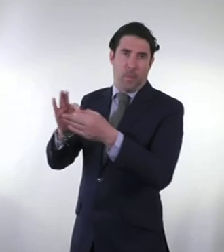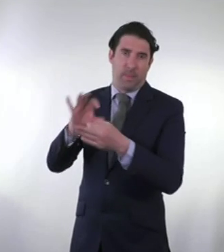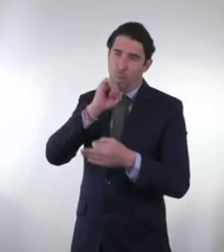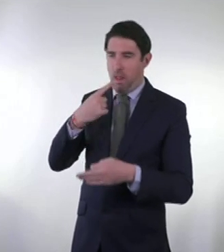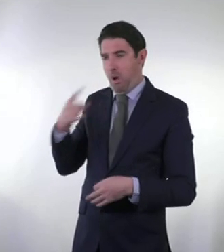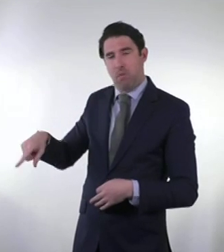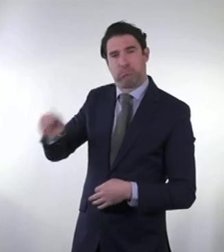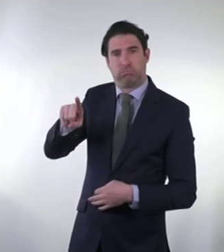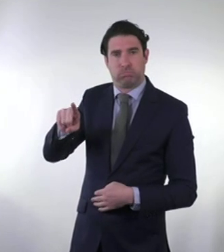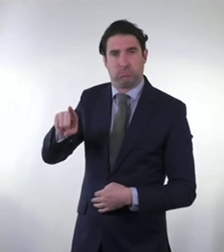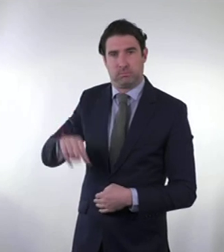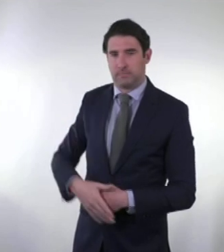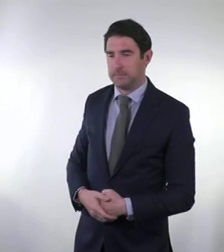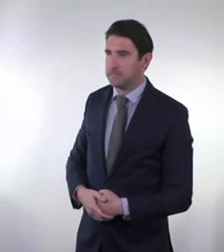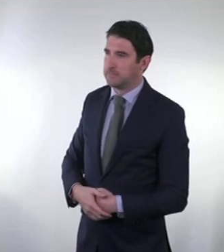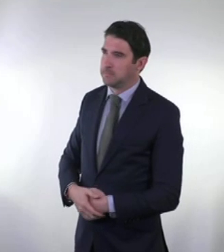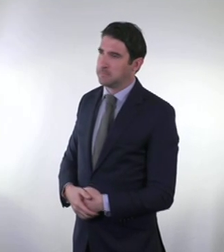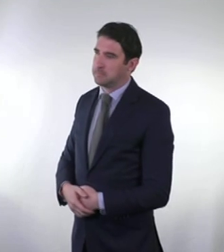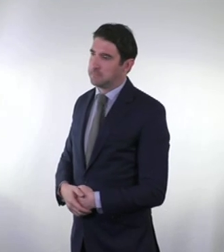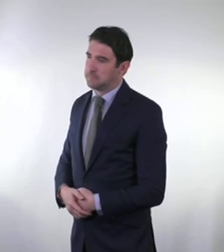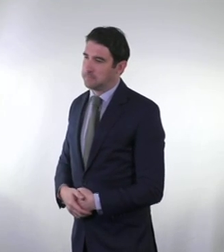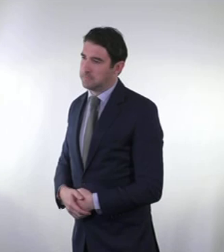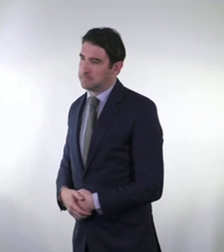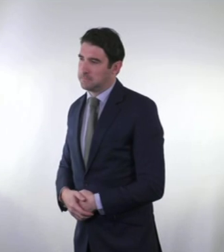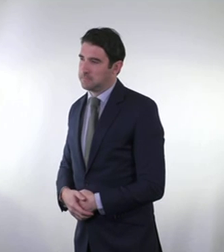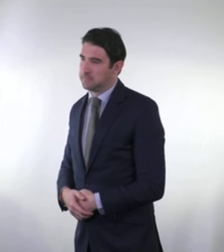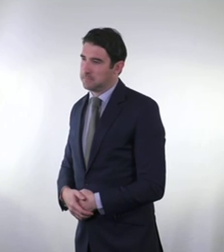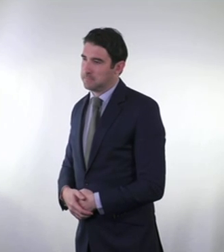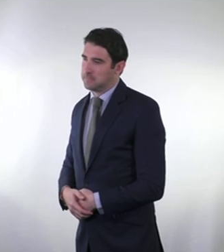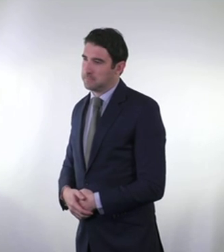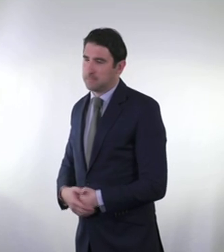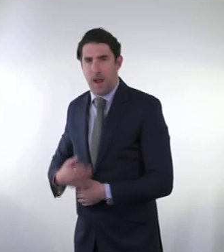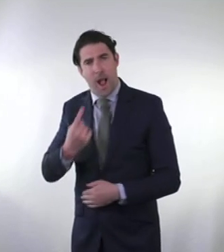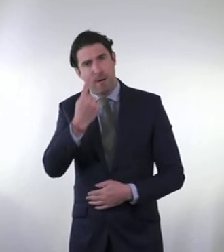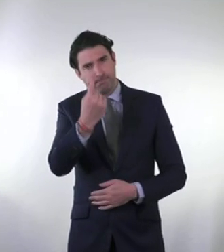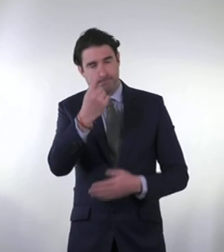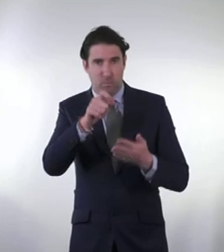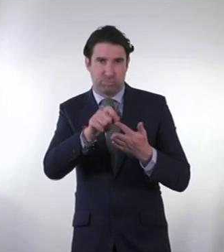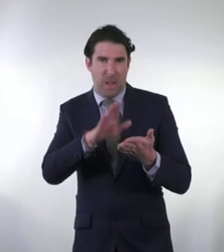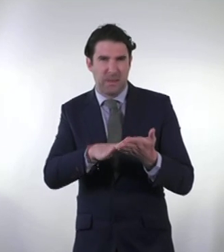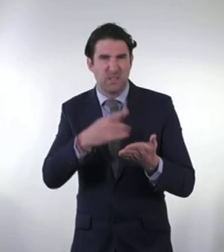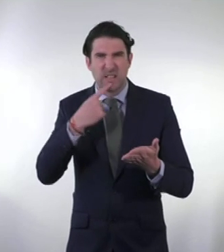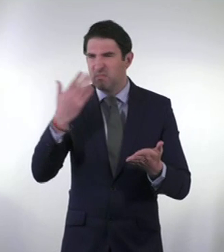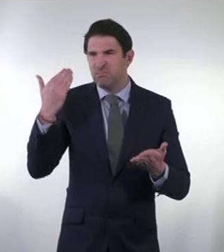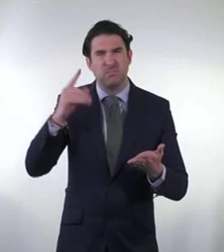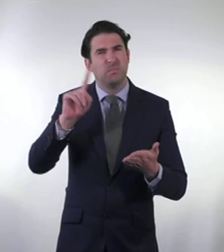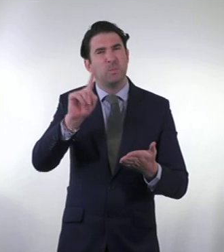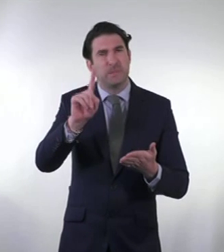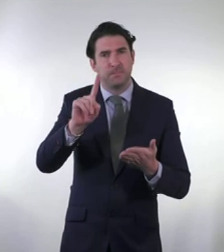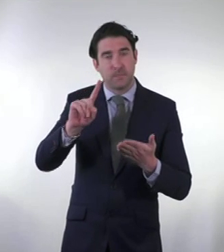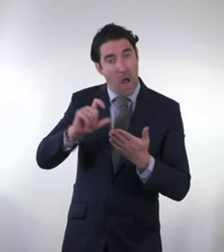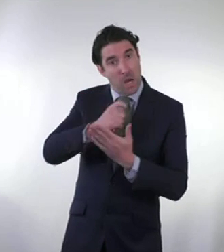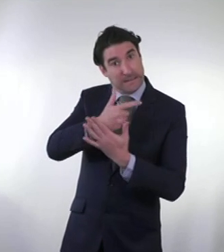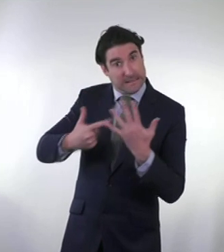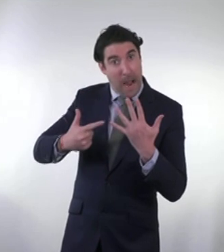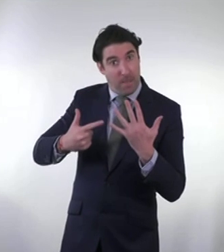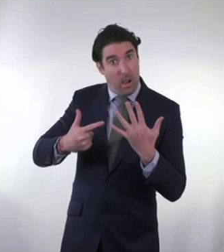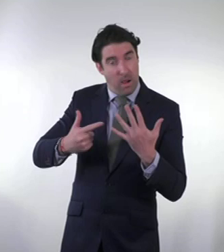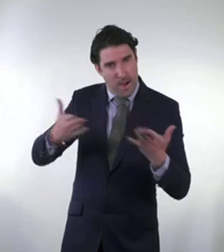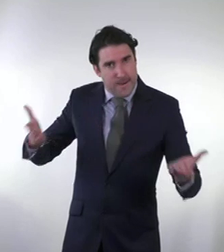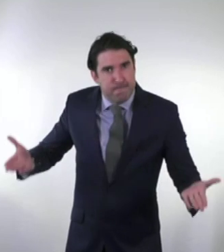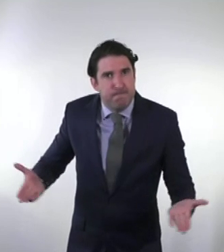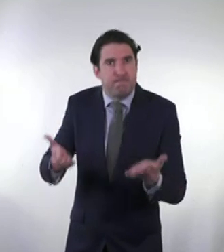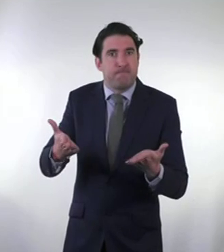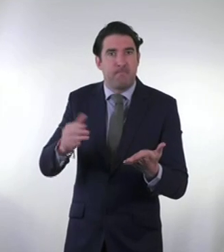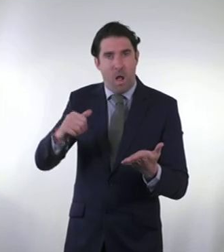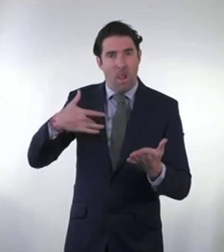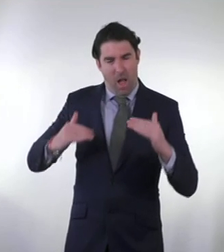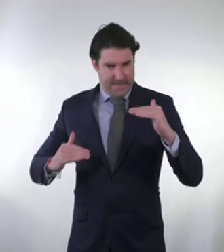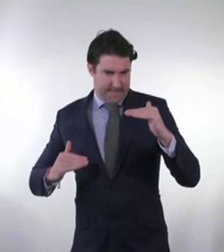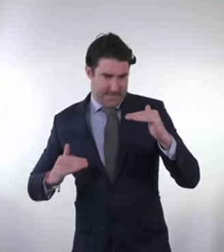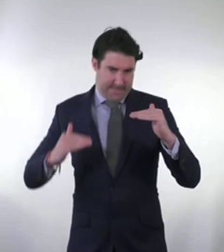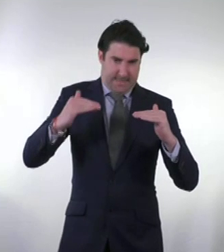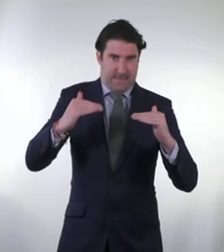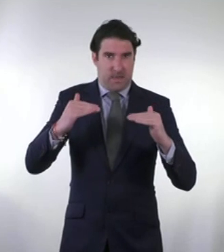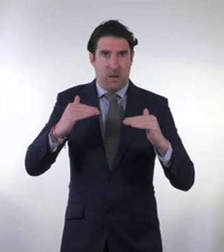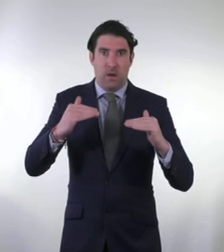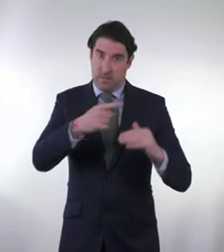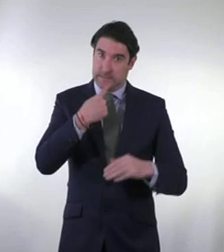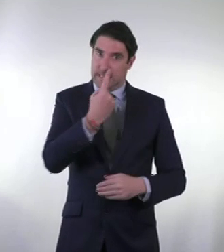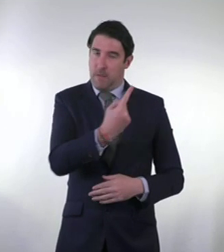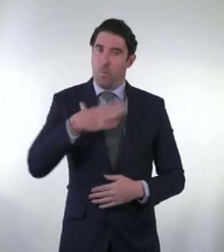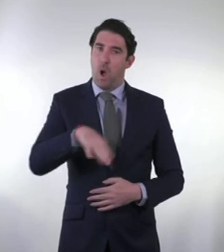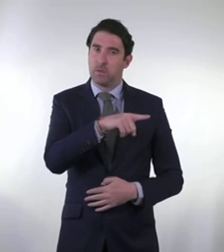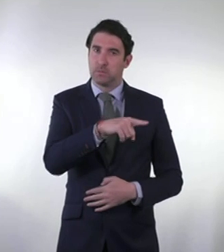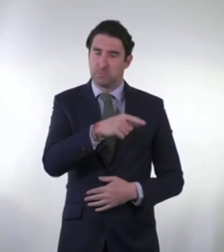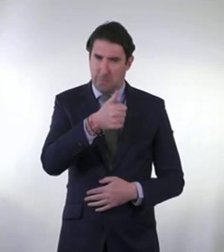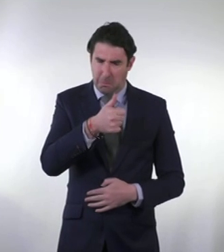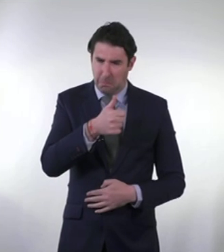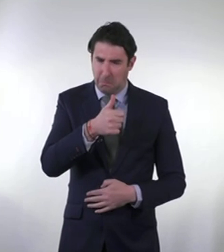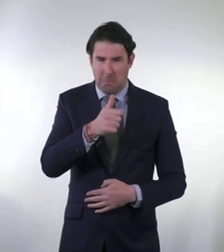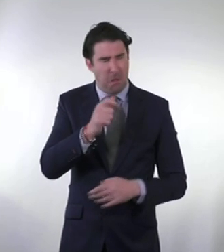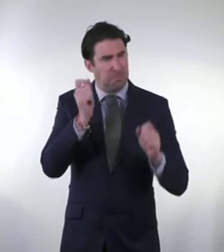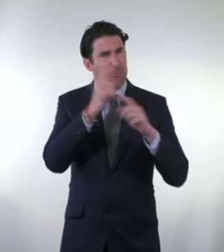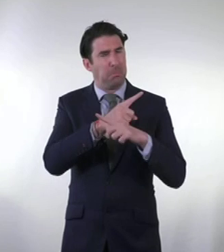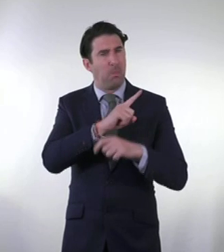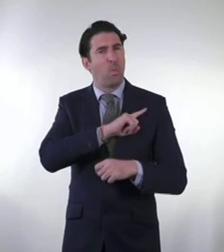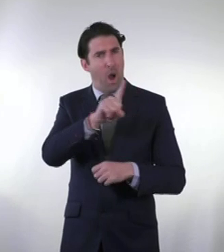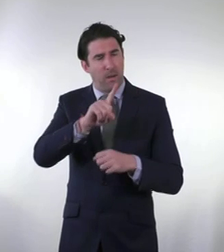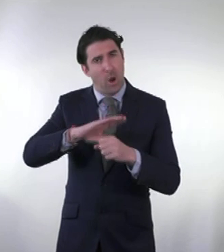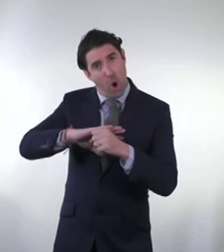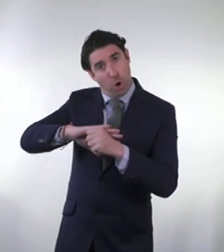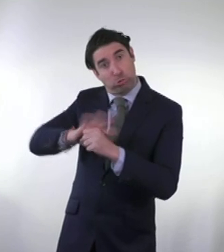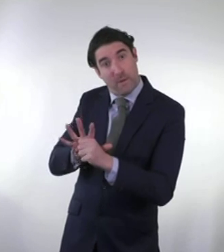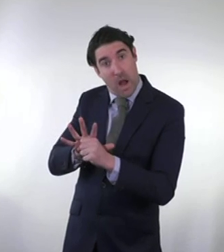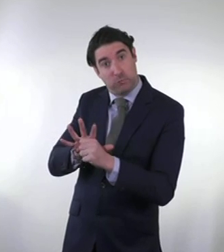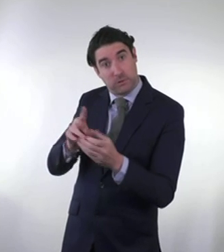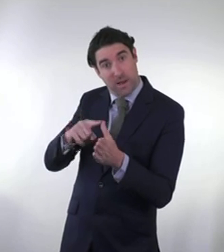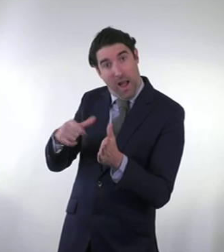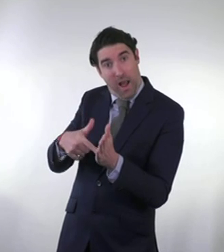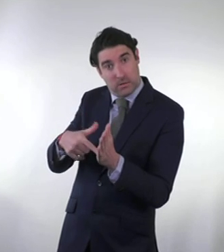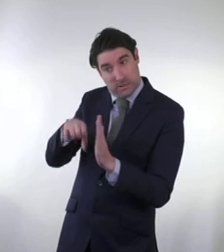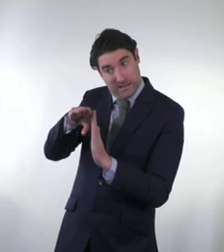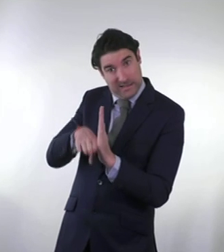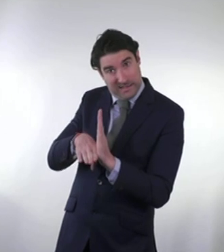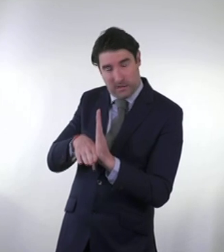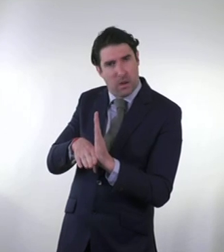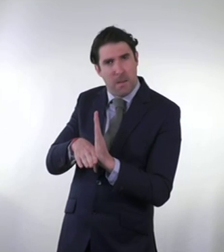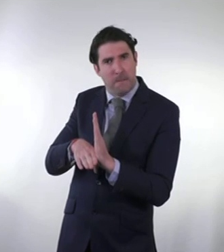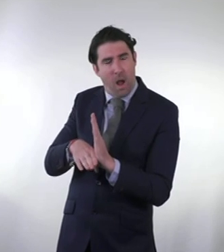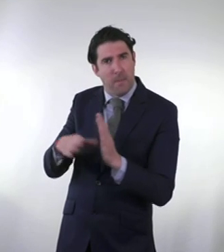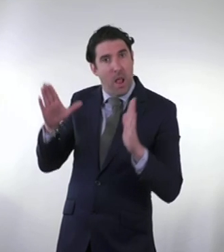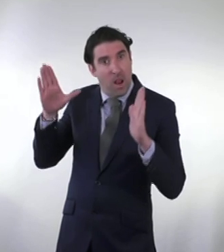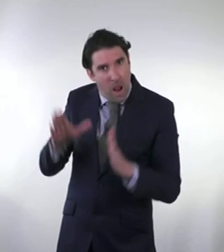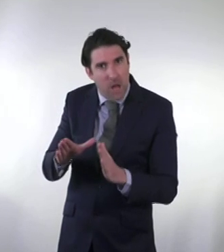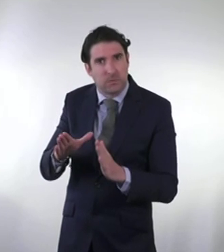The Prime Minister has reportedly said that improving the lives of disabled people is a personal mission, but his Coronavirus Act 2020 has watered down the right to care for the most vulnerable—particularly the disabled, children with special needs and those struggling with mental ill health.